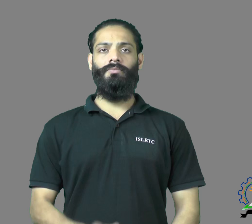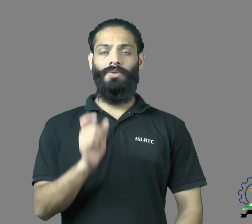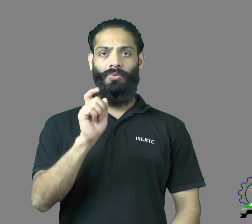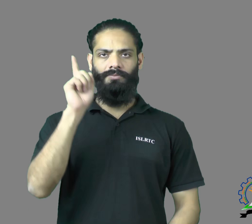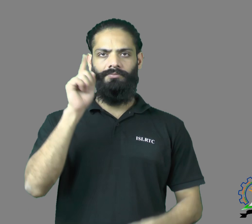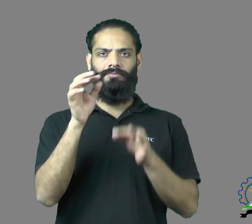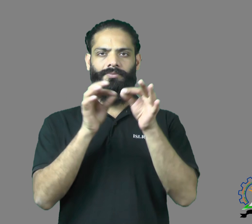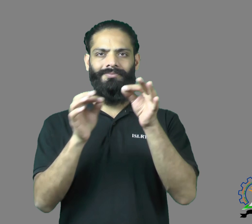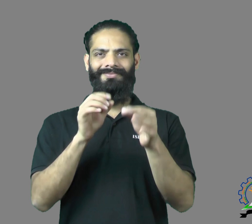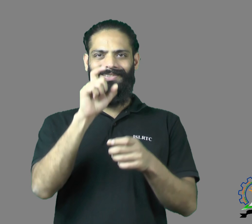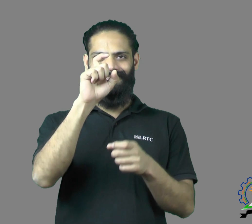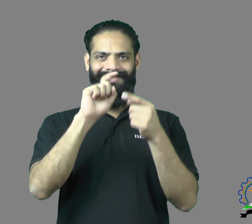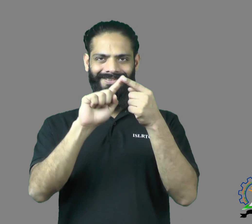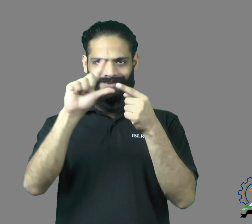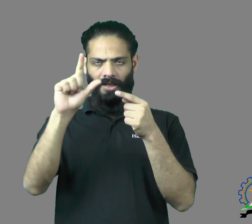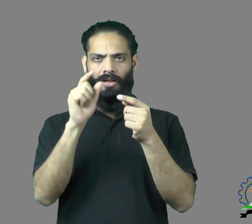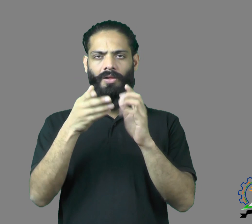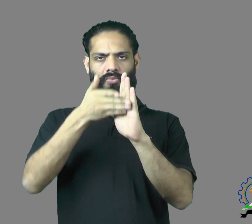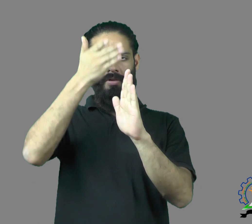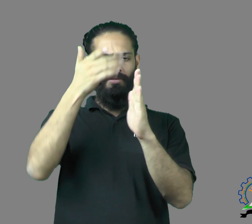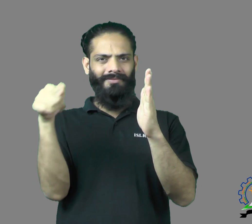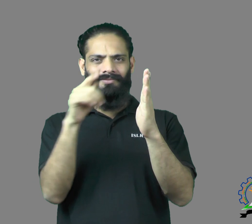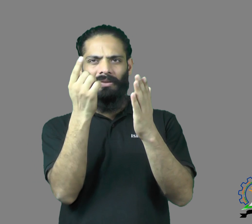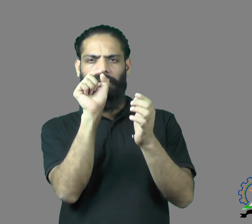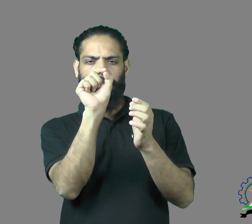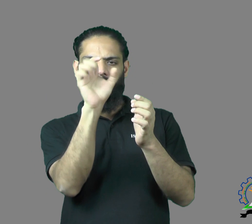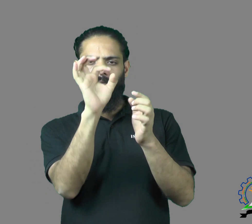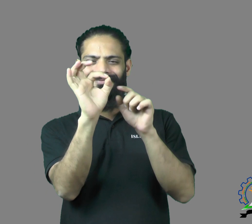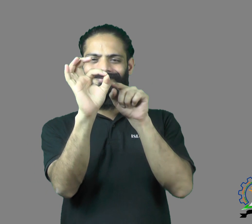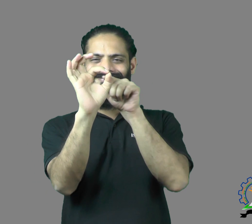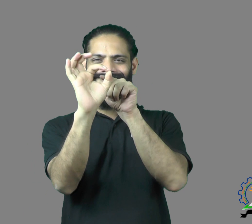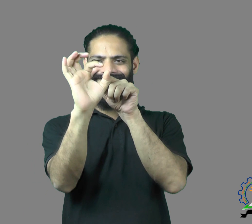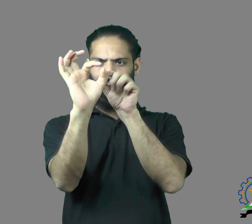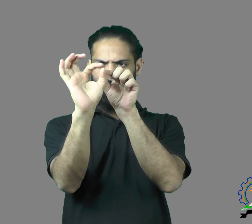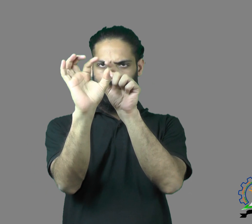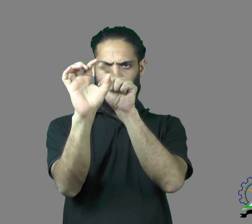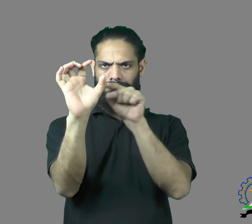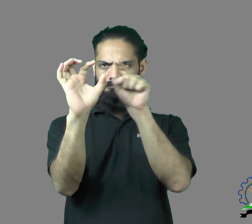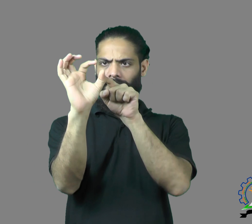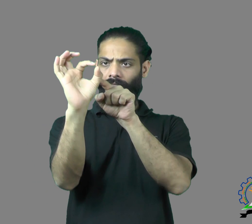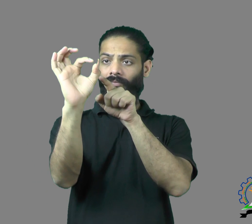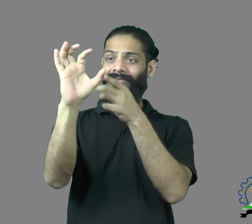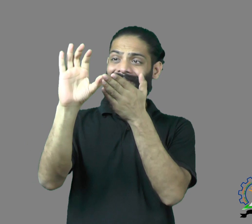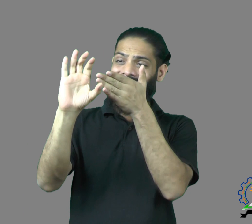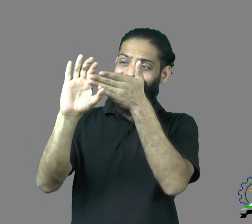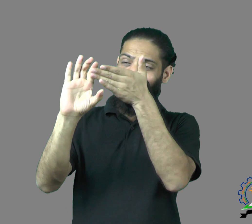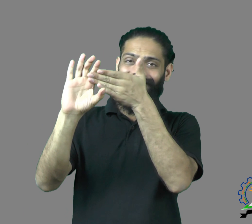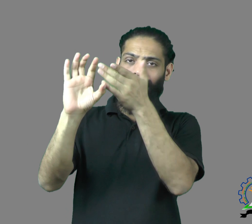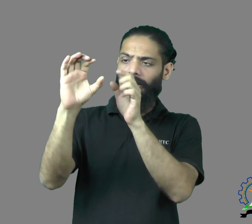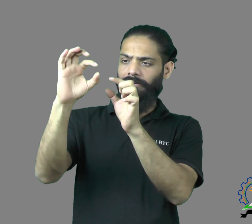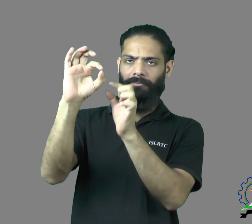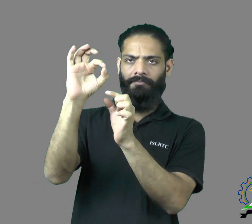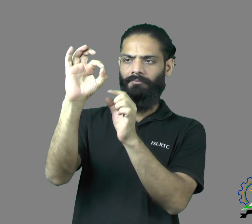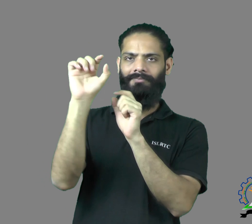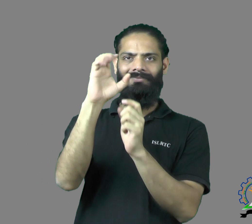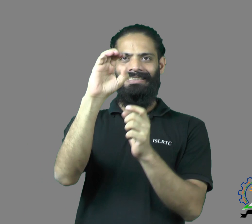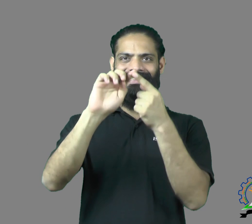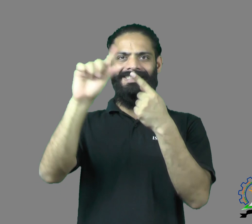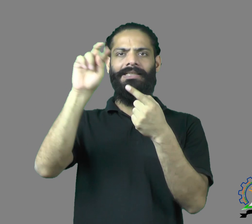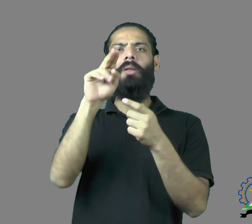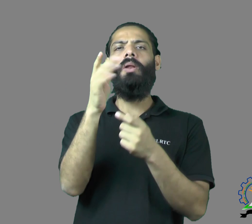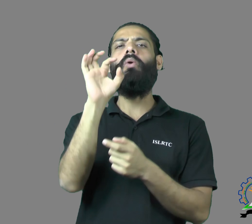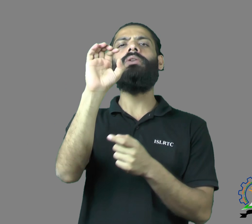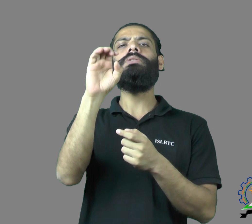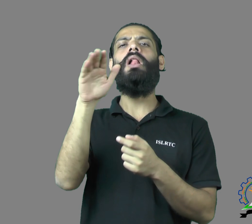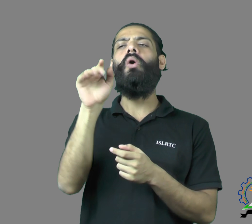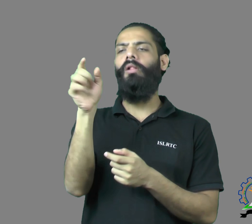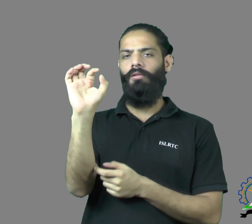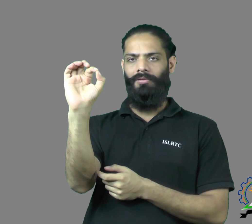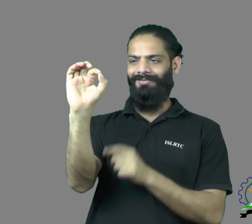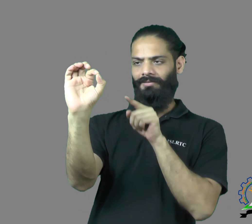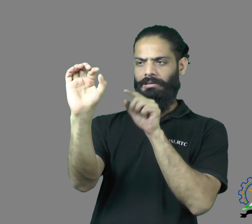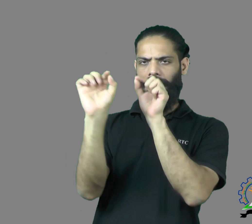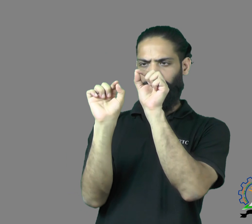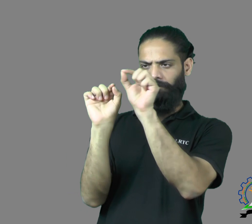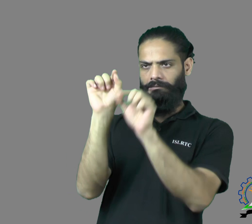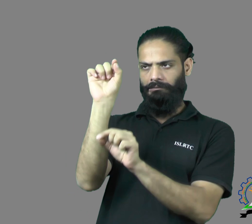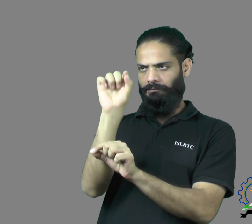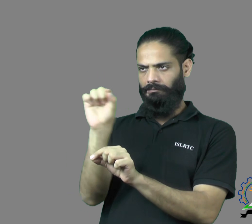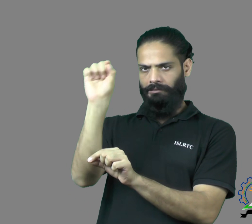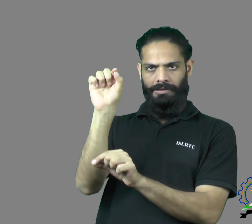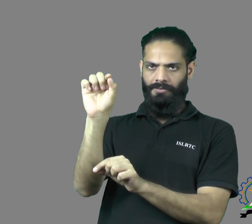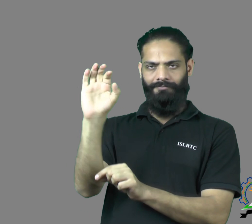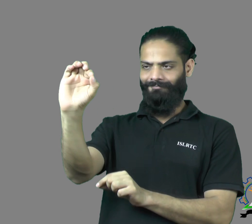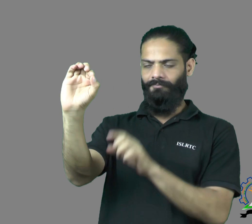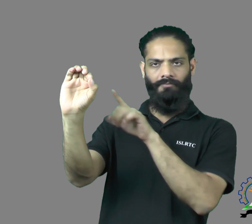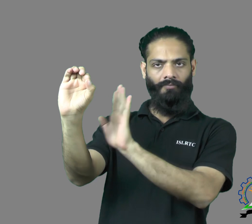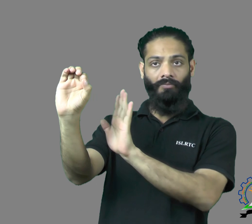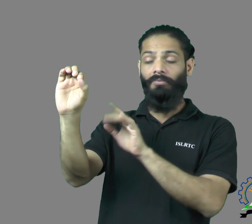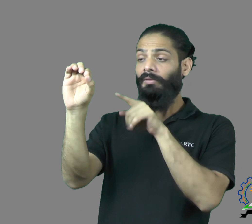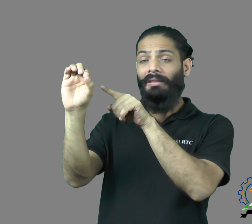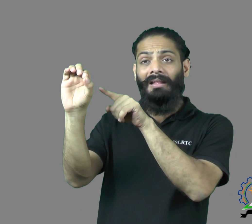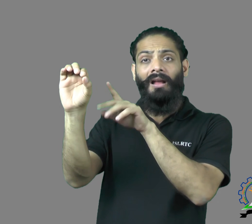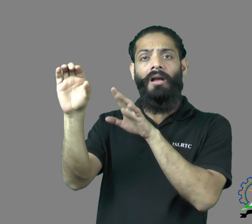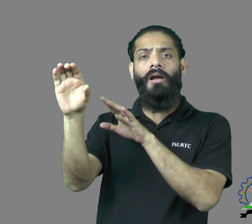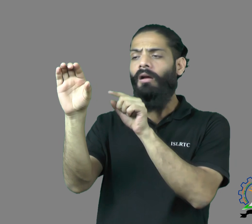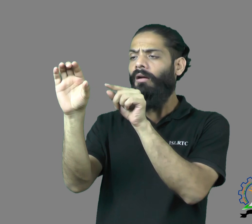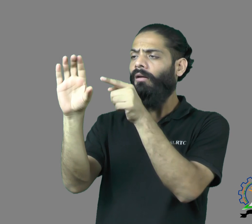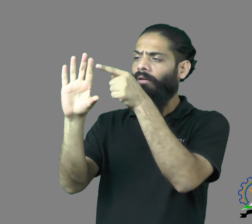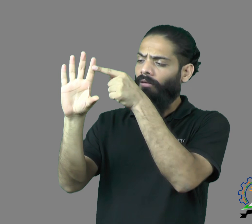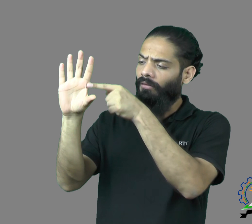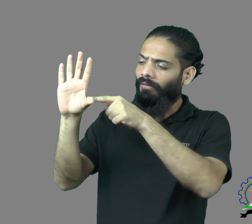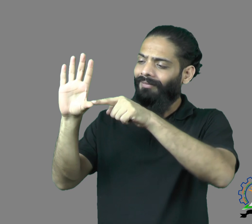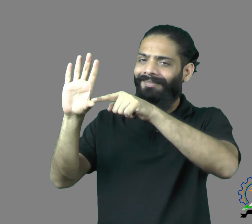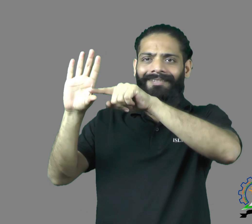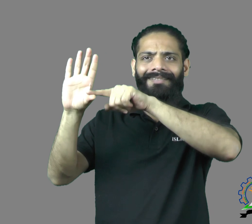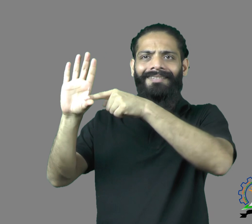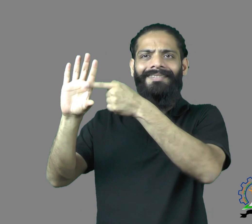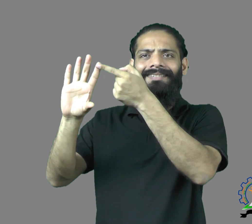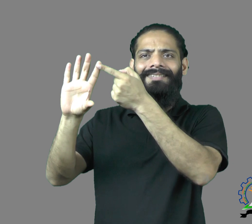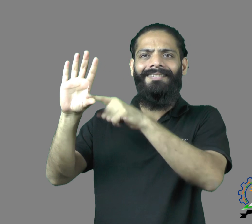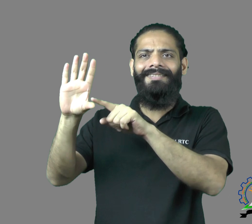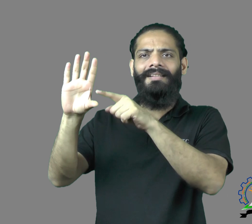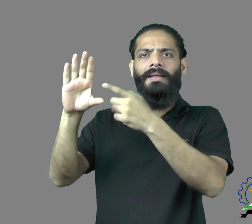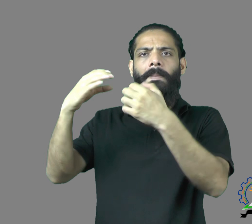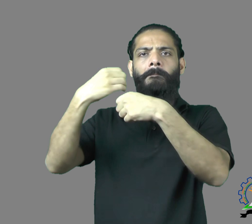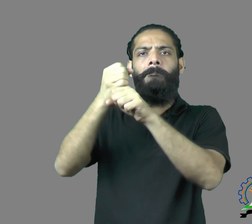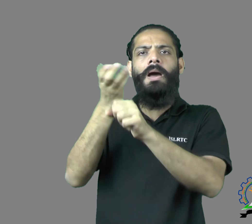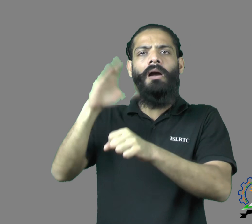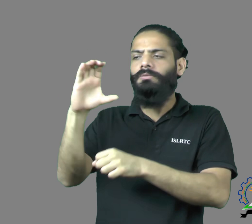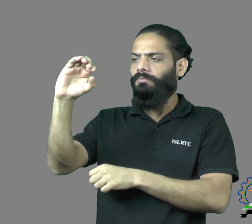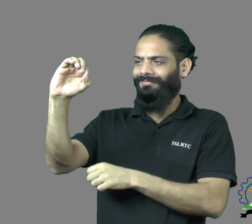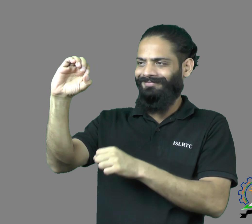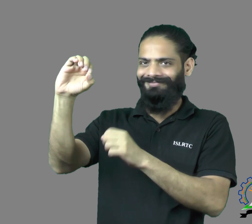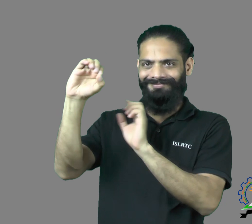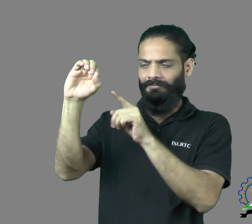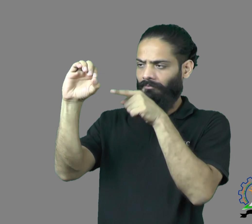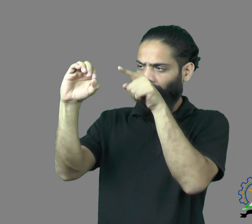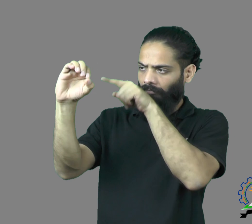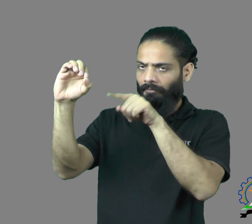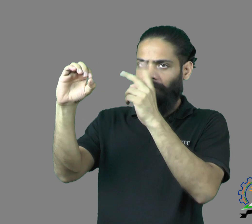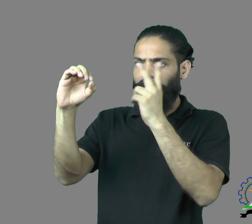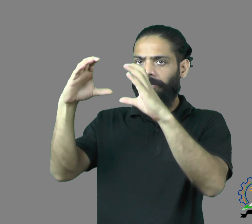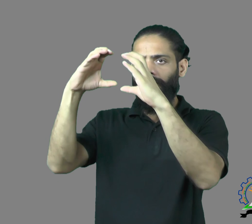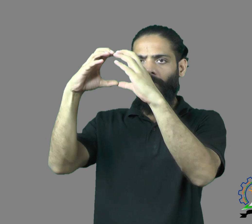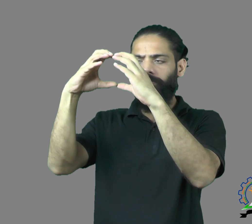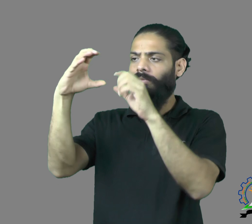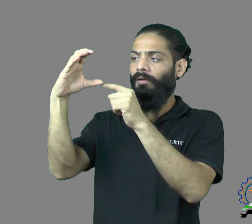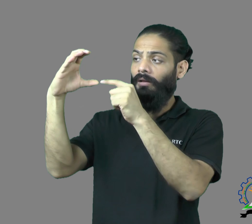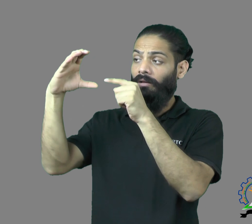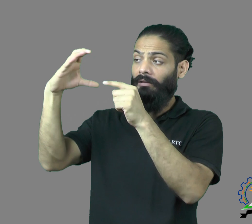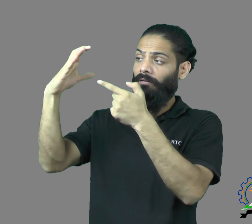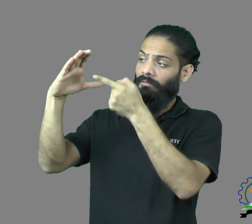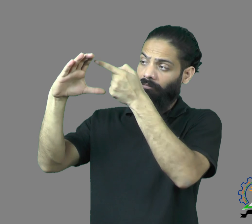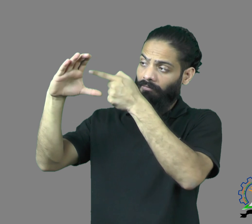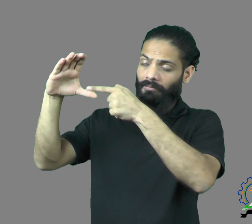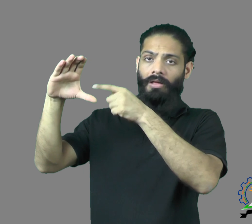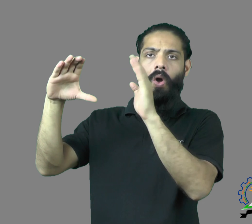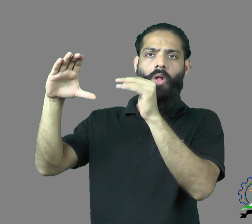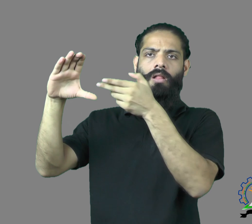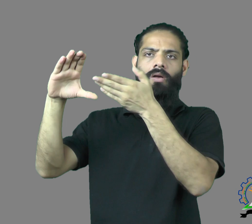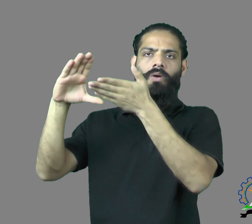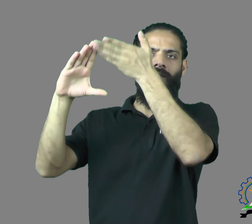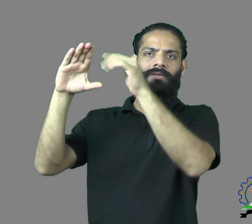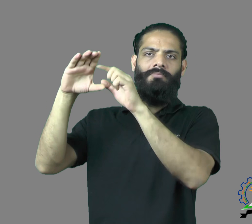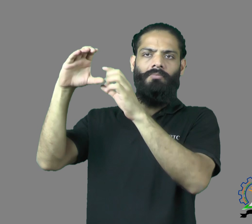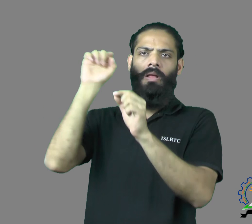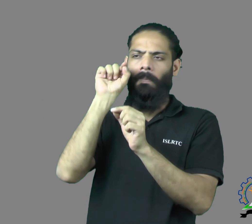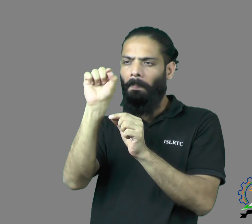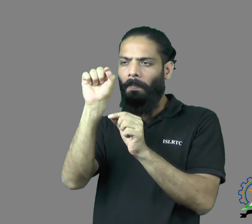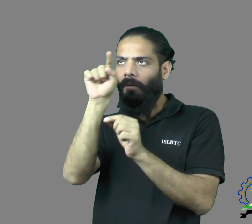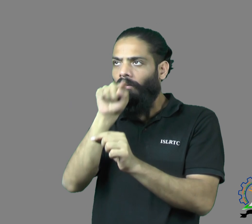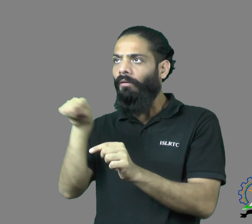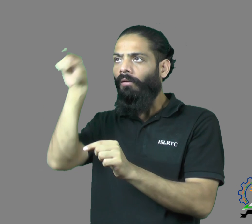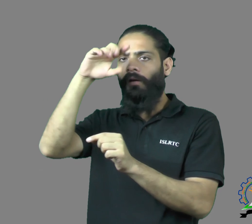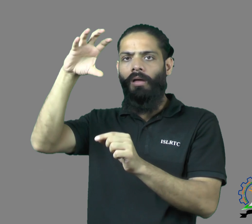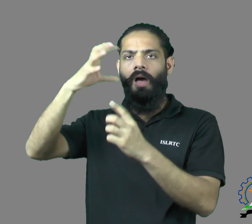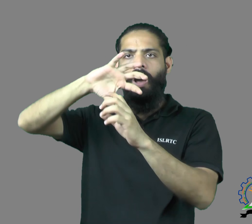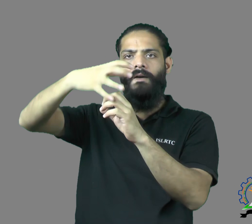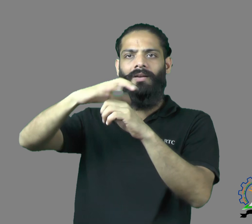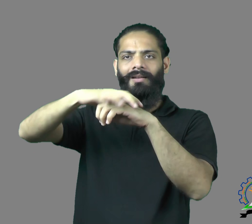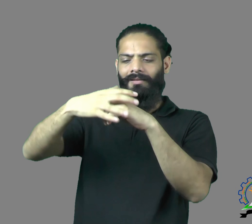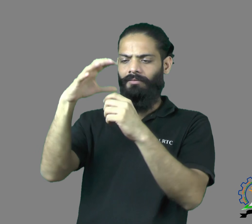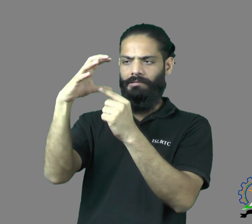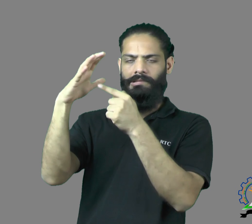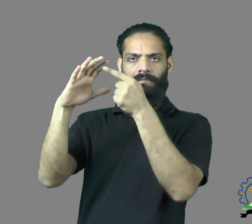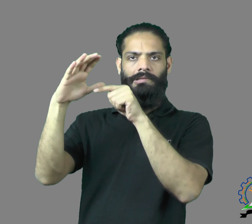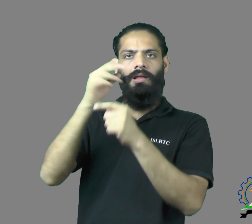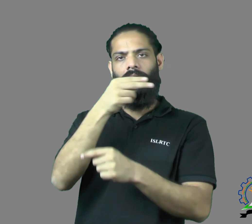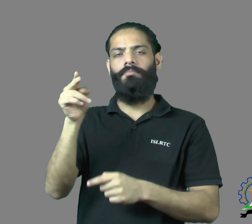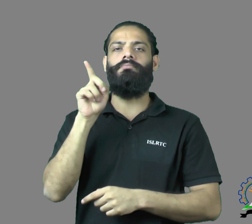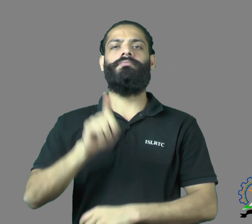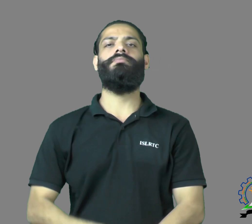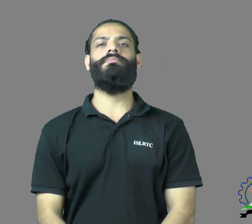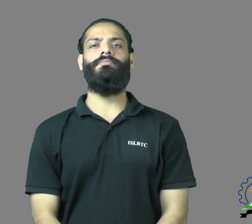Cell Wall